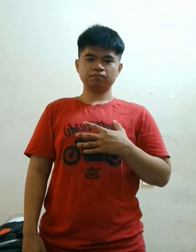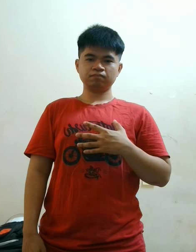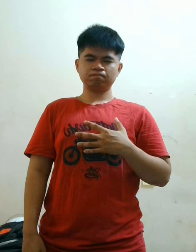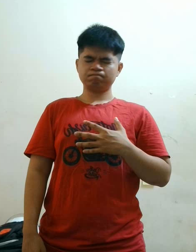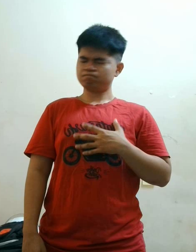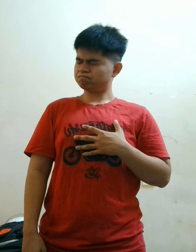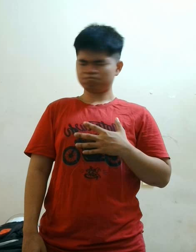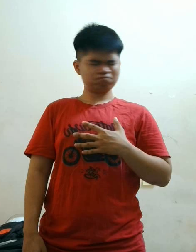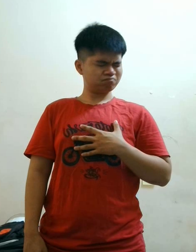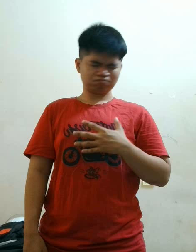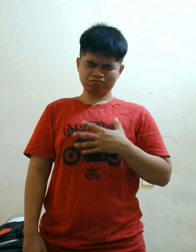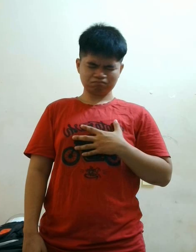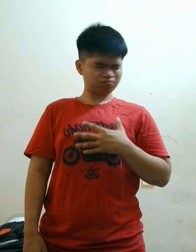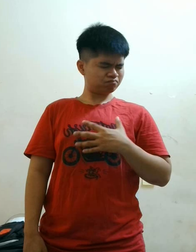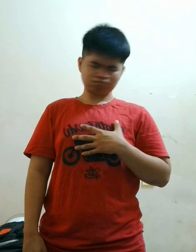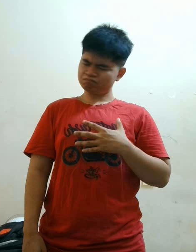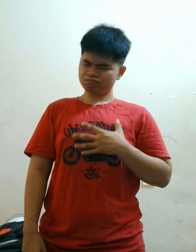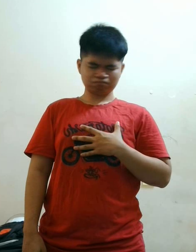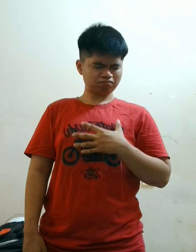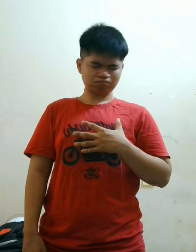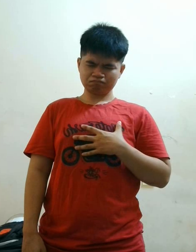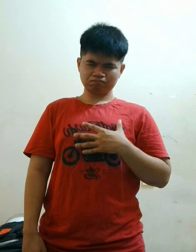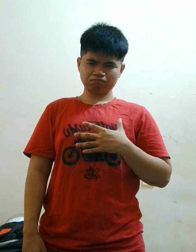khong thich